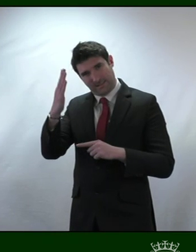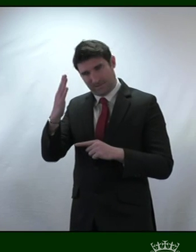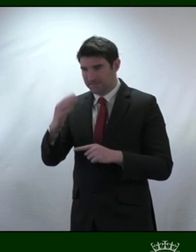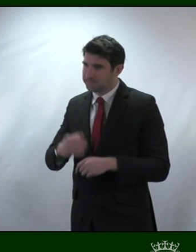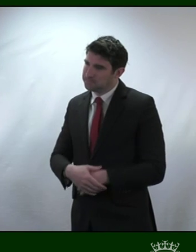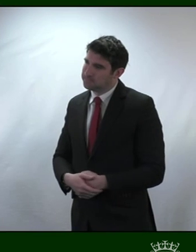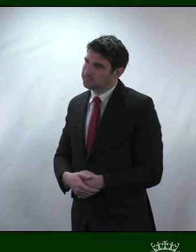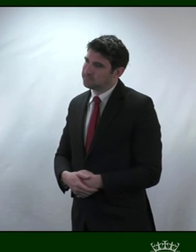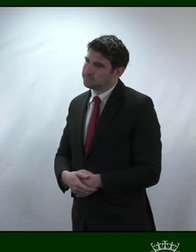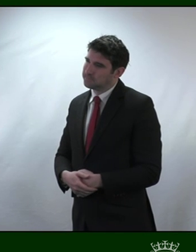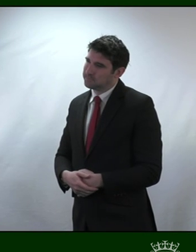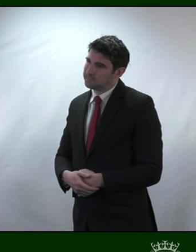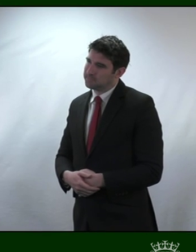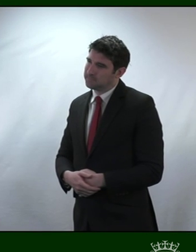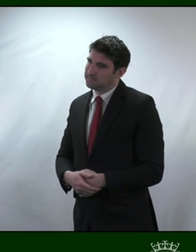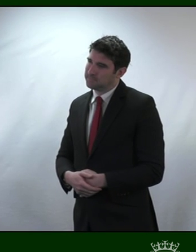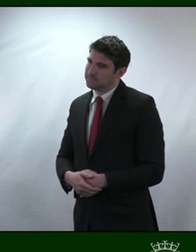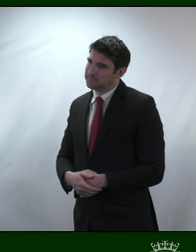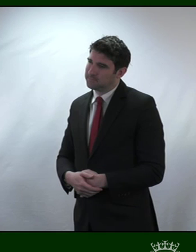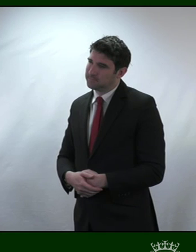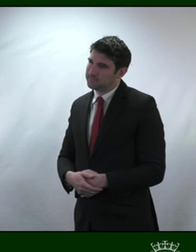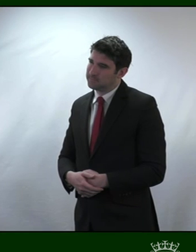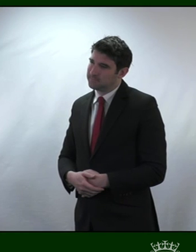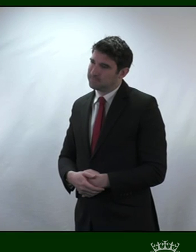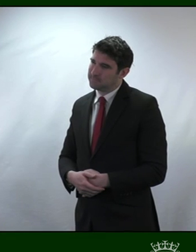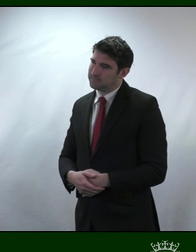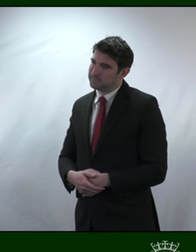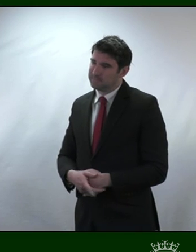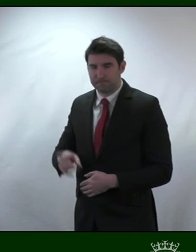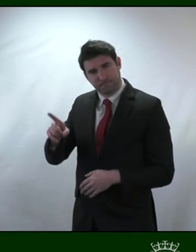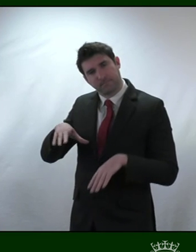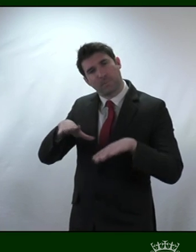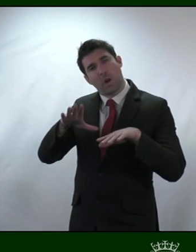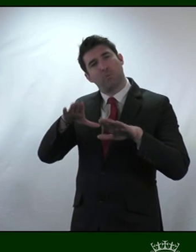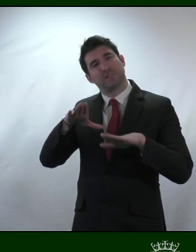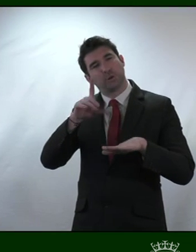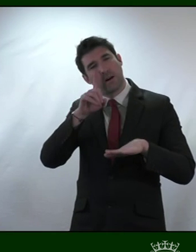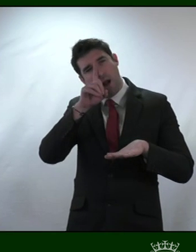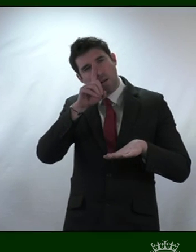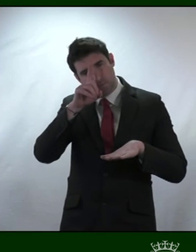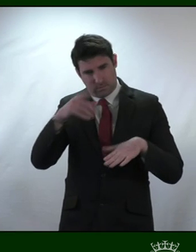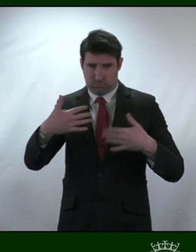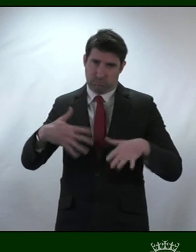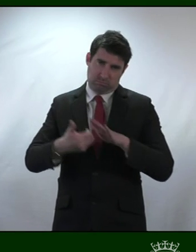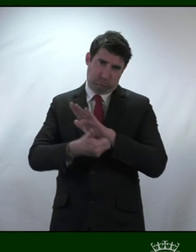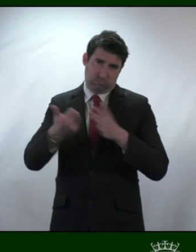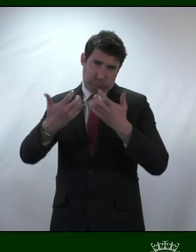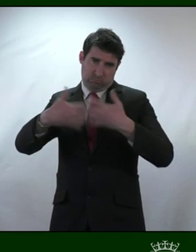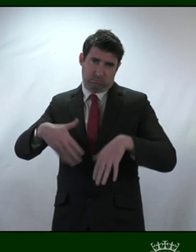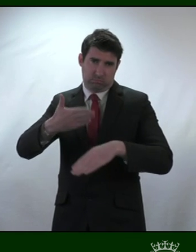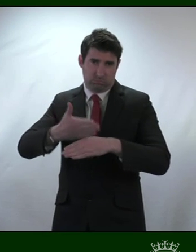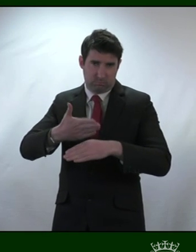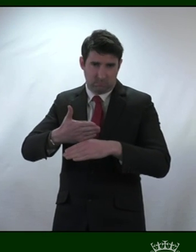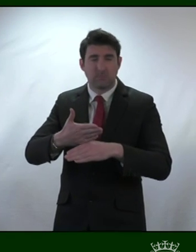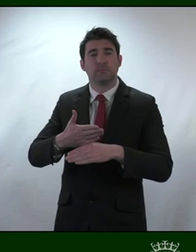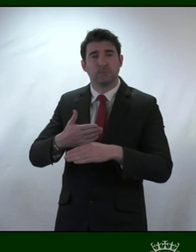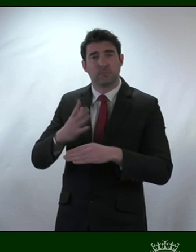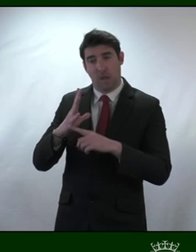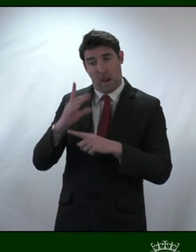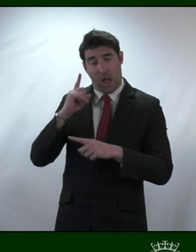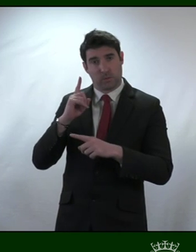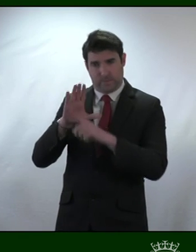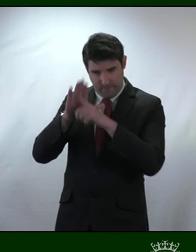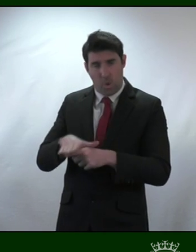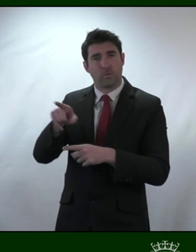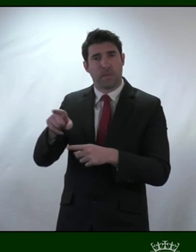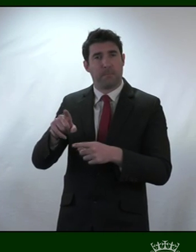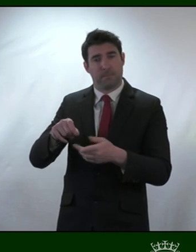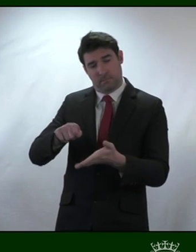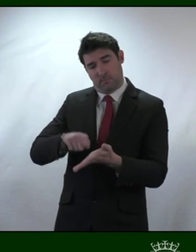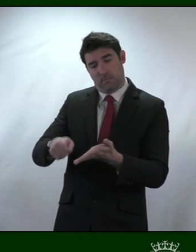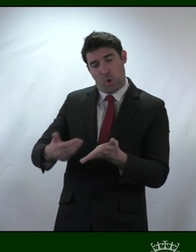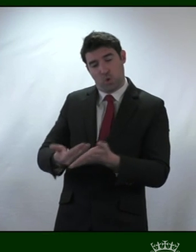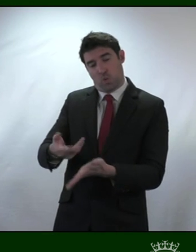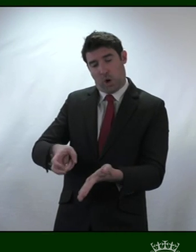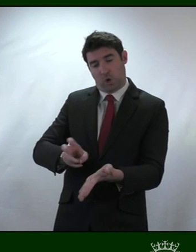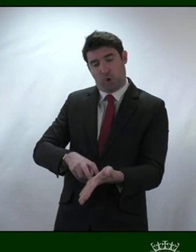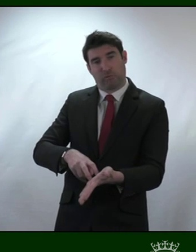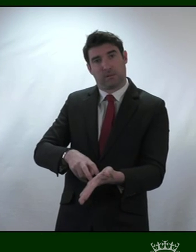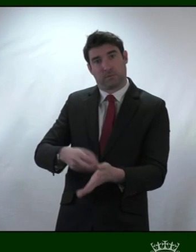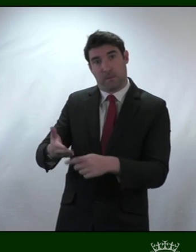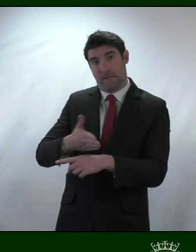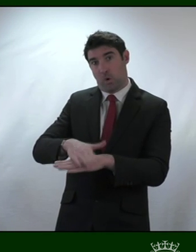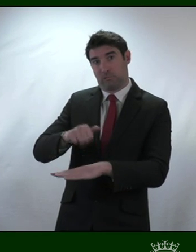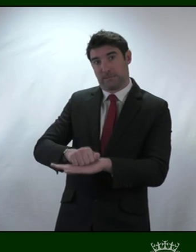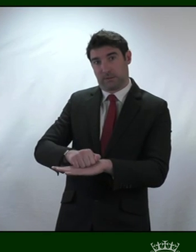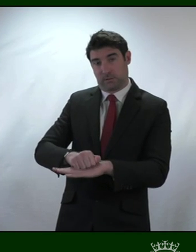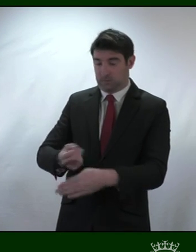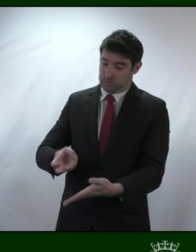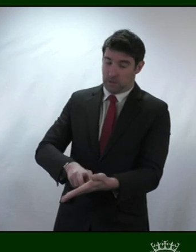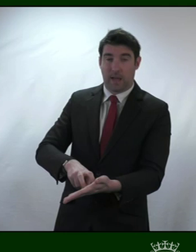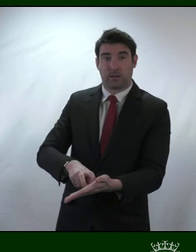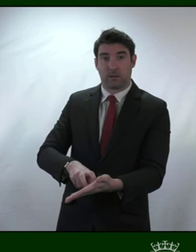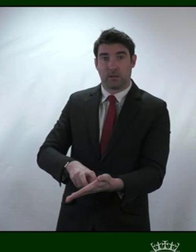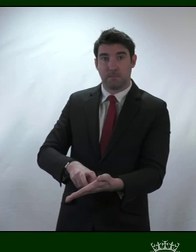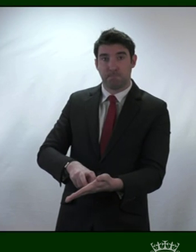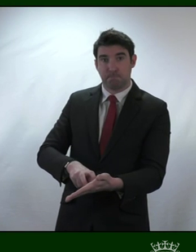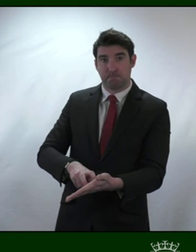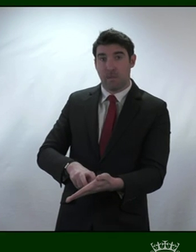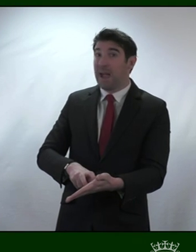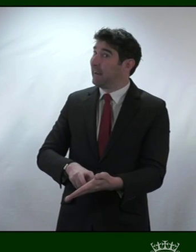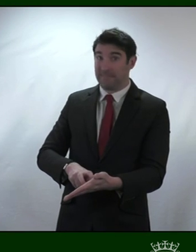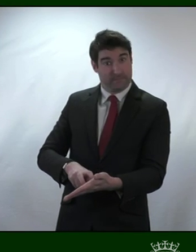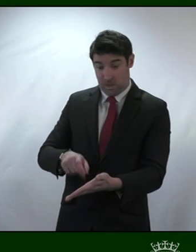MrsSharonHodgsonHighly skilled engineers at Centrica’s British Gas in my constituency were told last week that they had to sign new contracts before Christmas, or else they would be fired and rehired in the new year on worse terms.